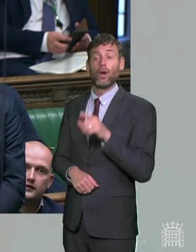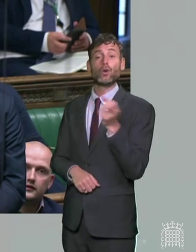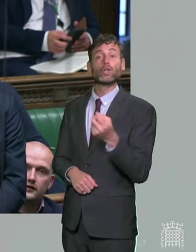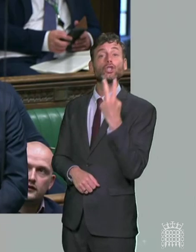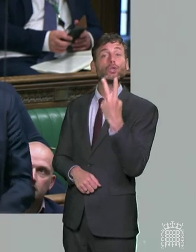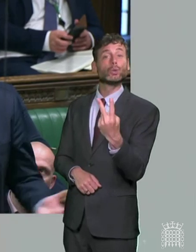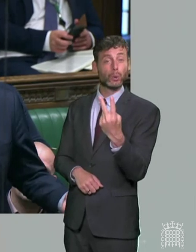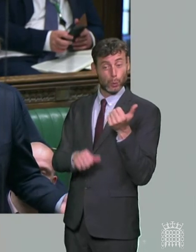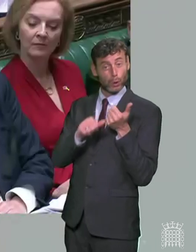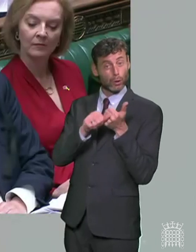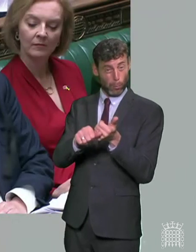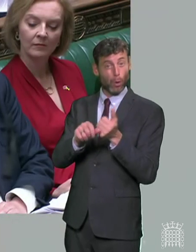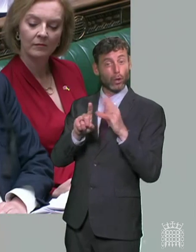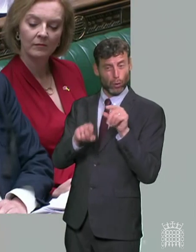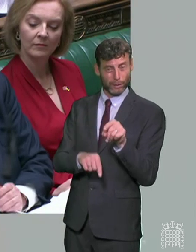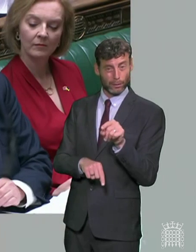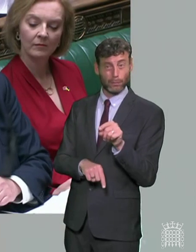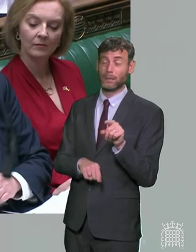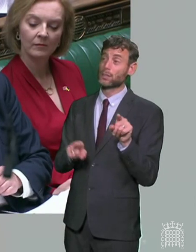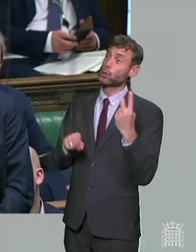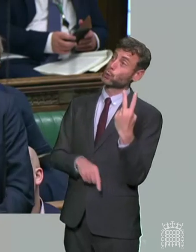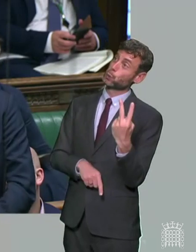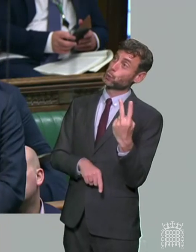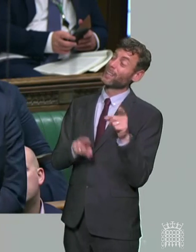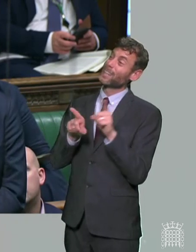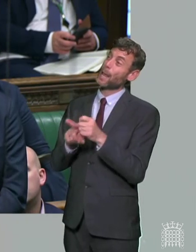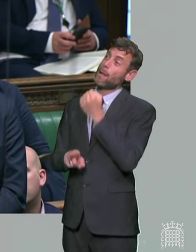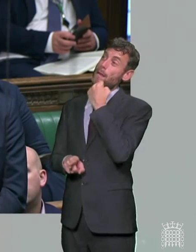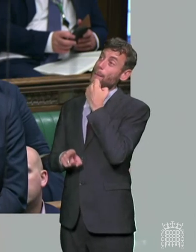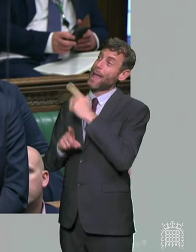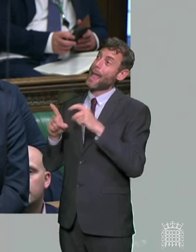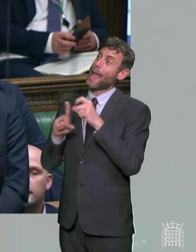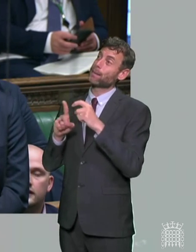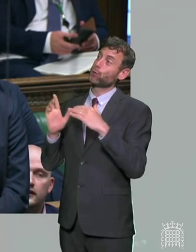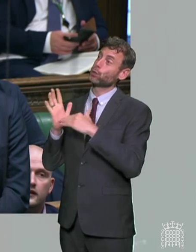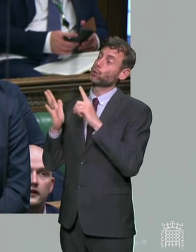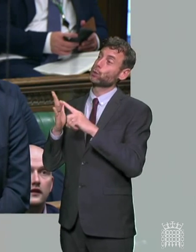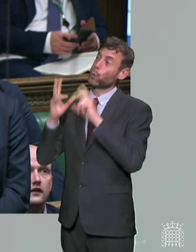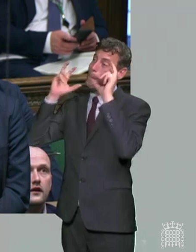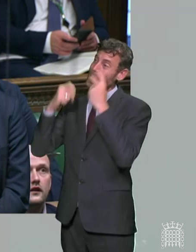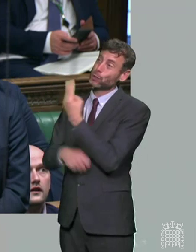The Prime Minister is an intelligent man, and he must know that that position is untenable.